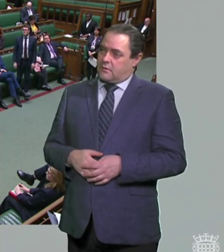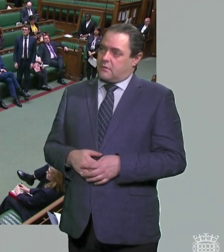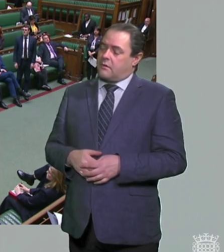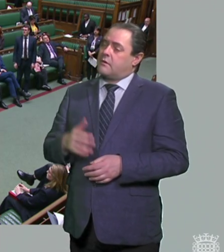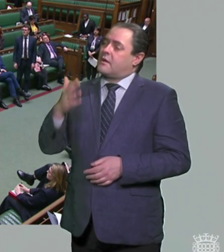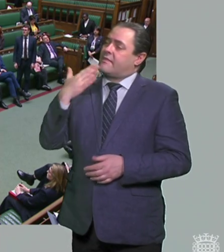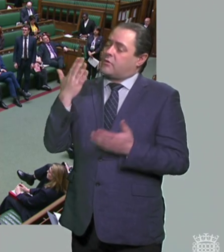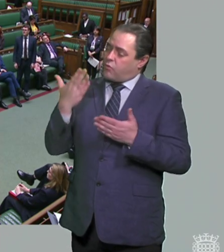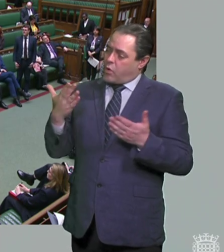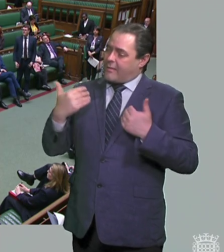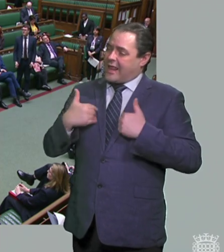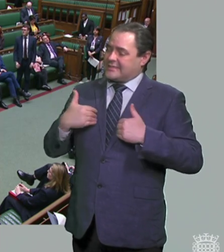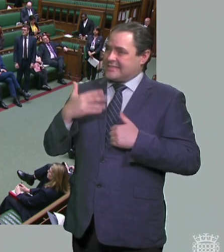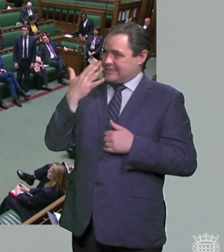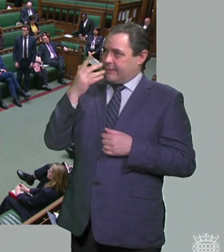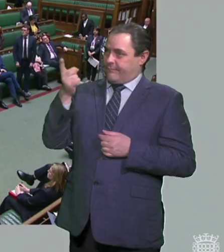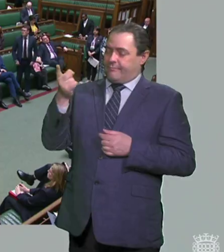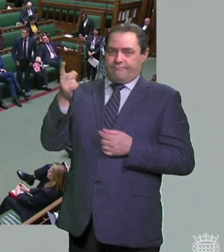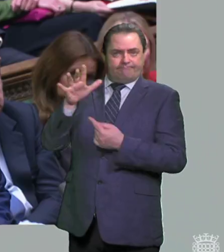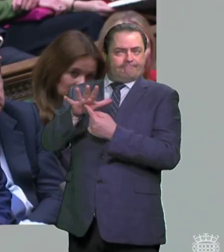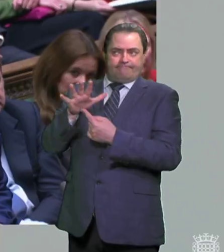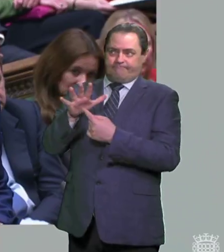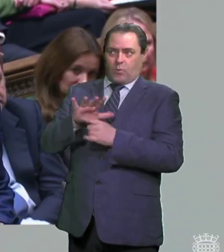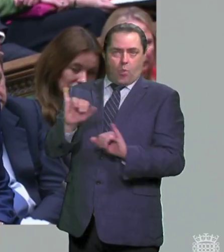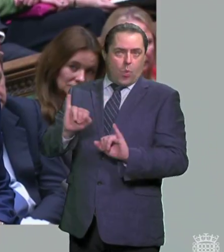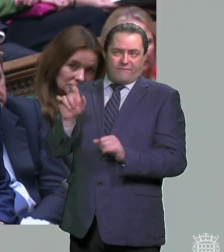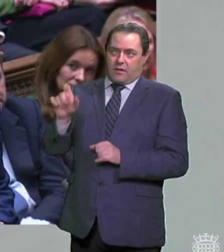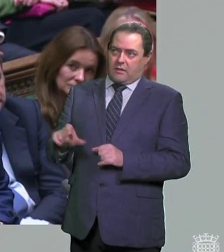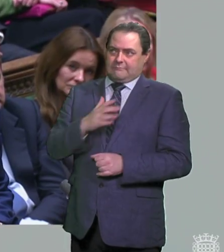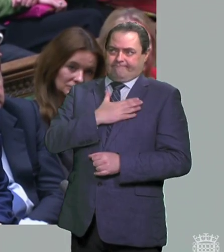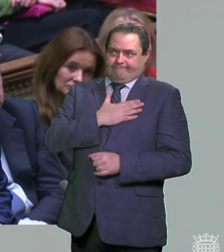I thank the honourable Lady for raising what seems like an awful case.